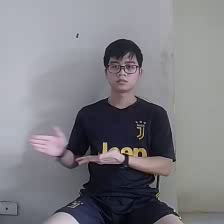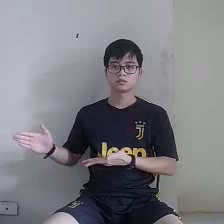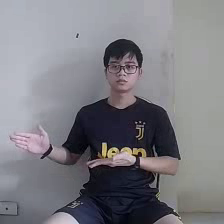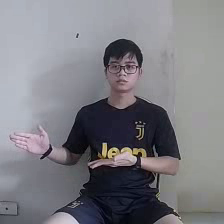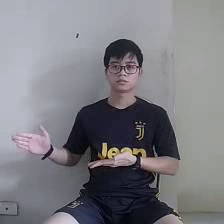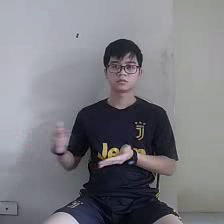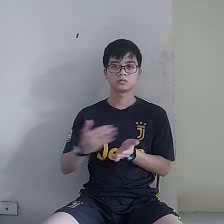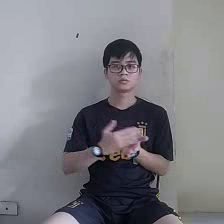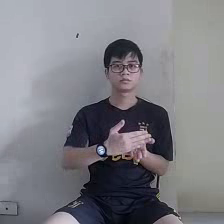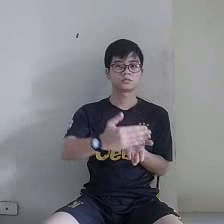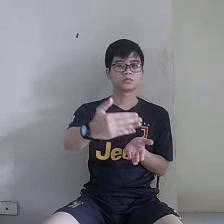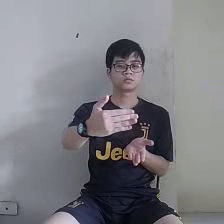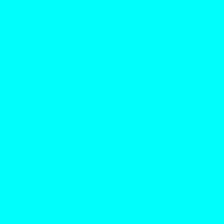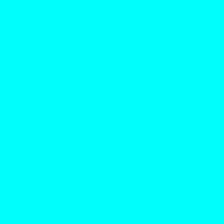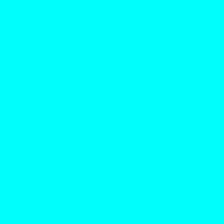San sẻ